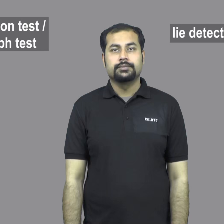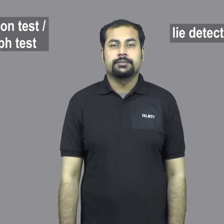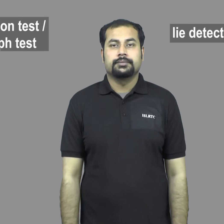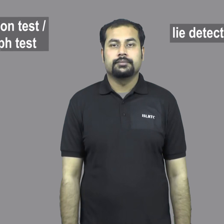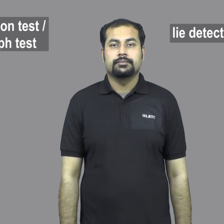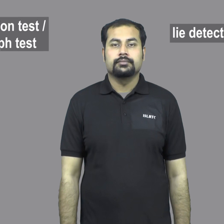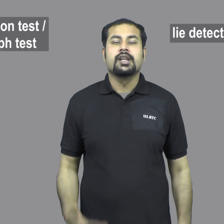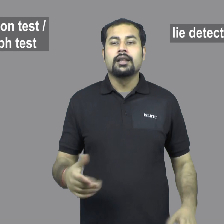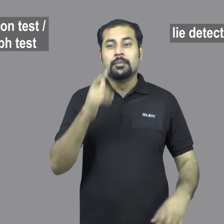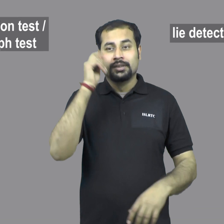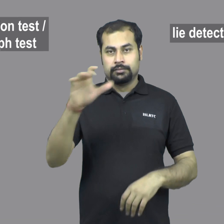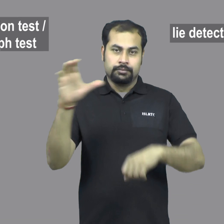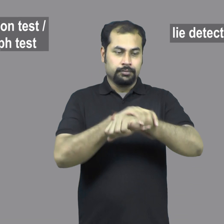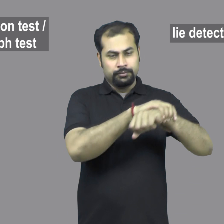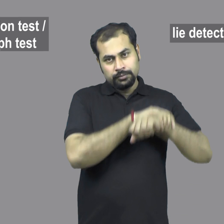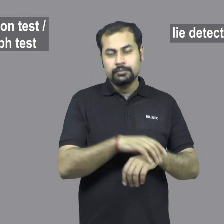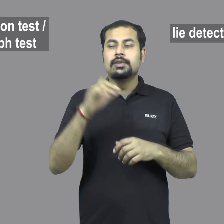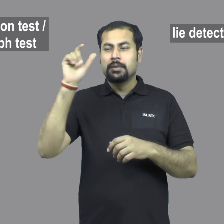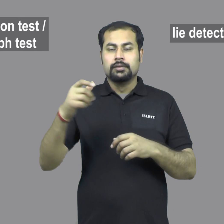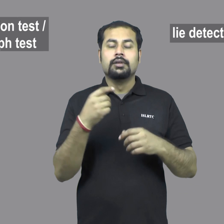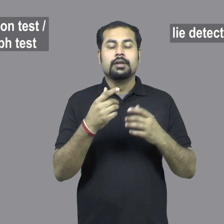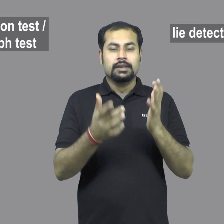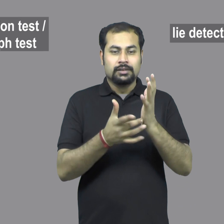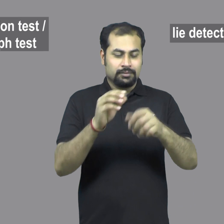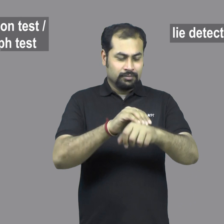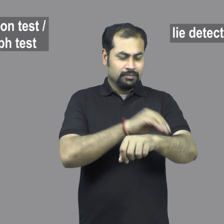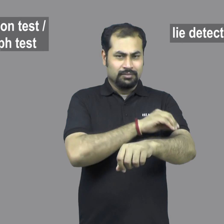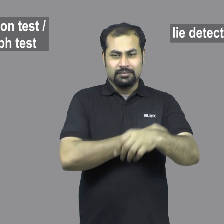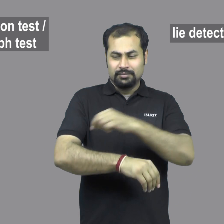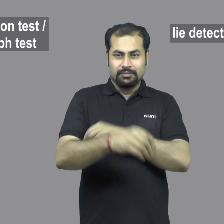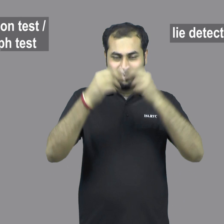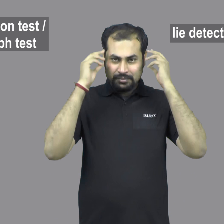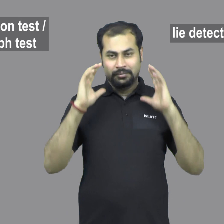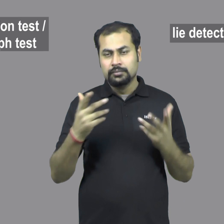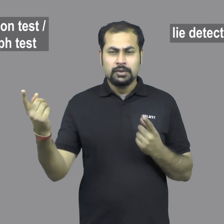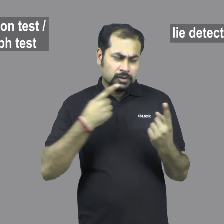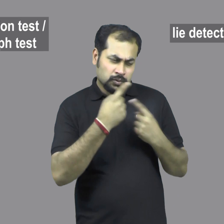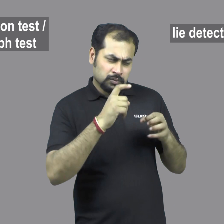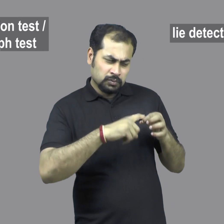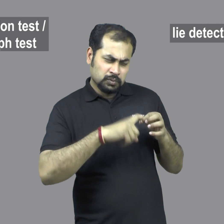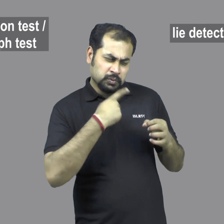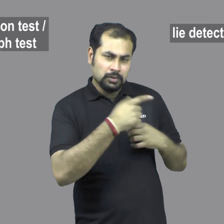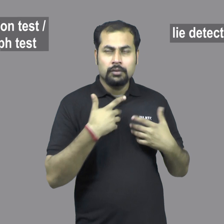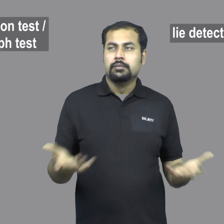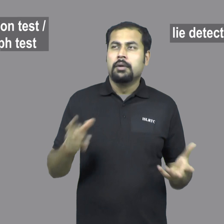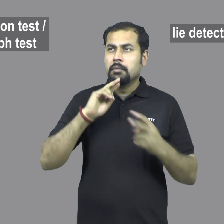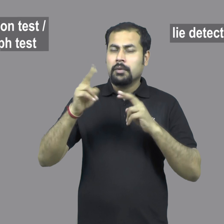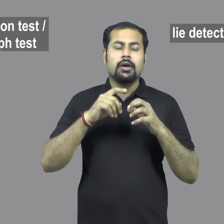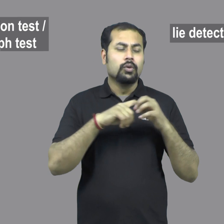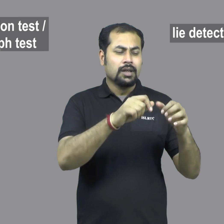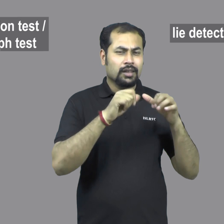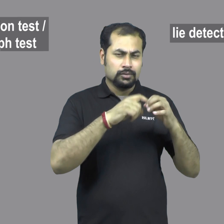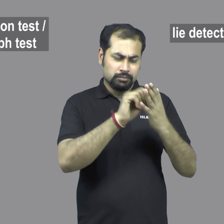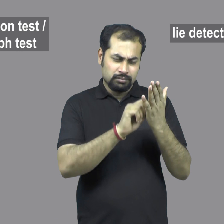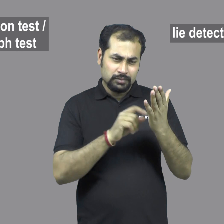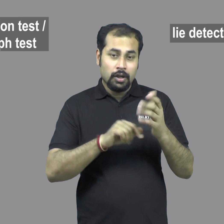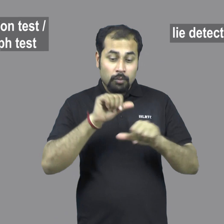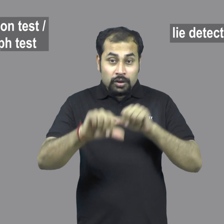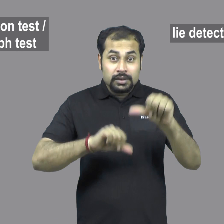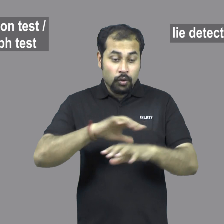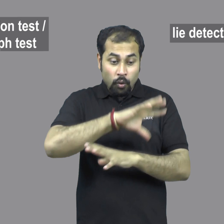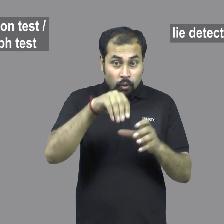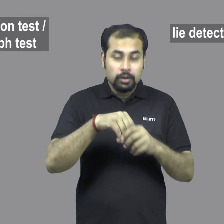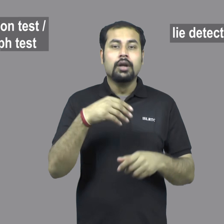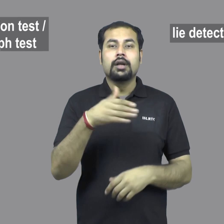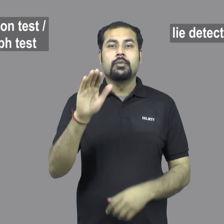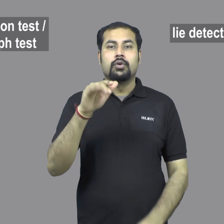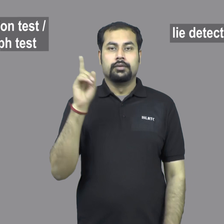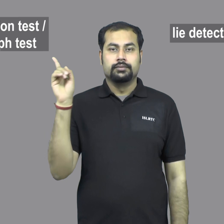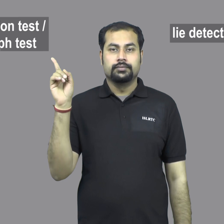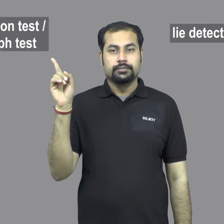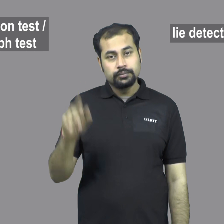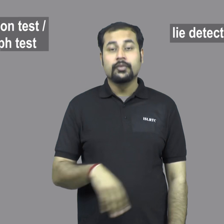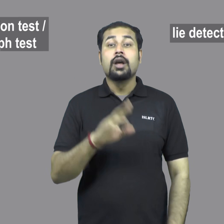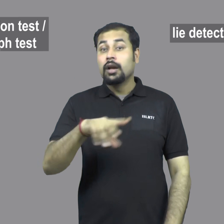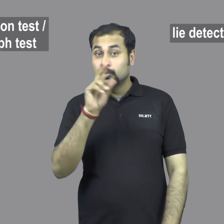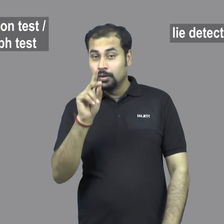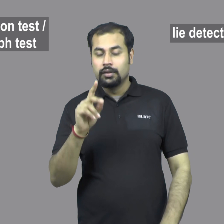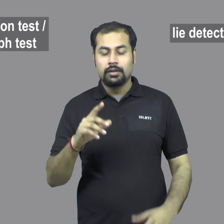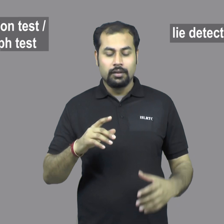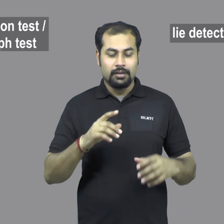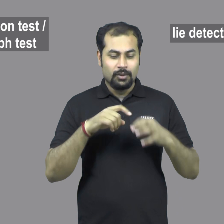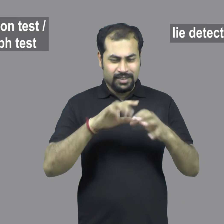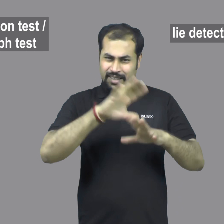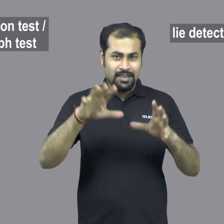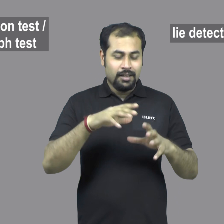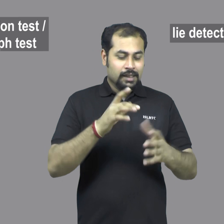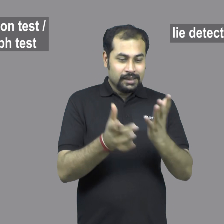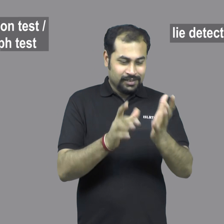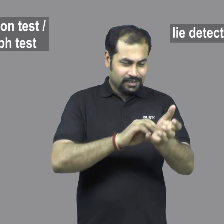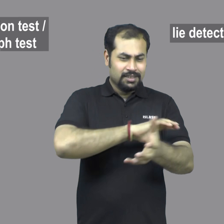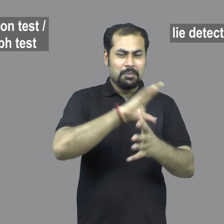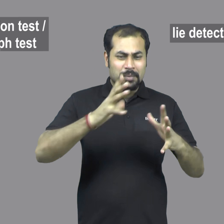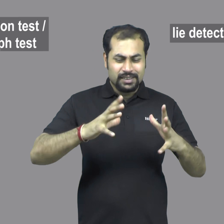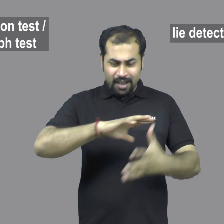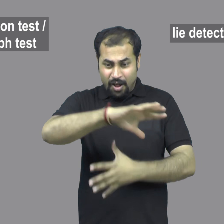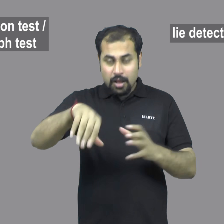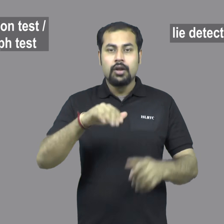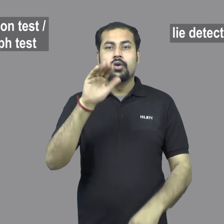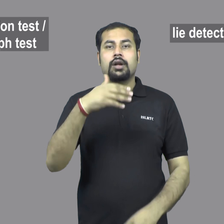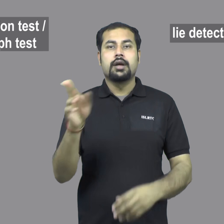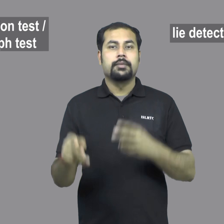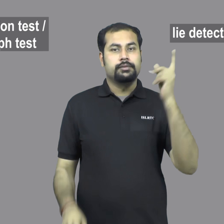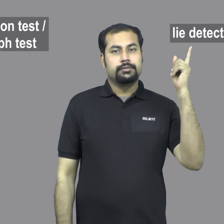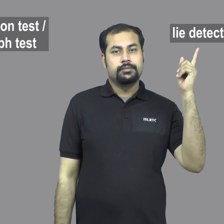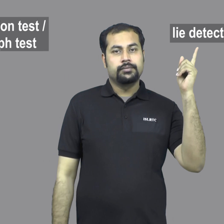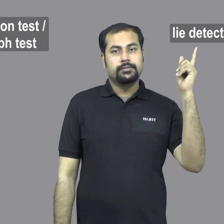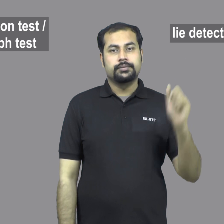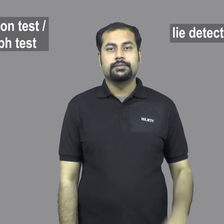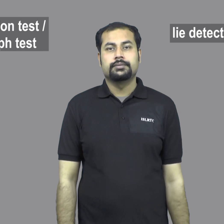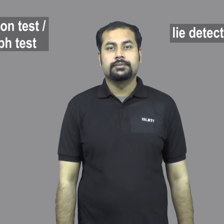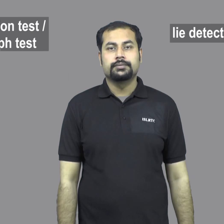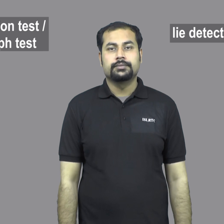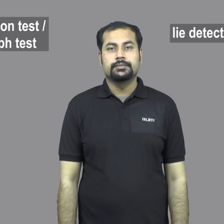Lie Detection Test or Polygraph Test Lie Detector or Polygraph